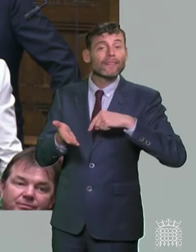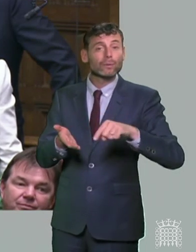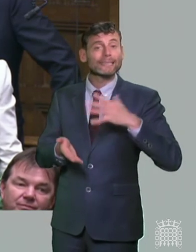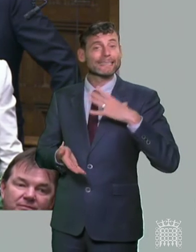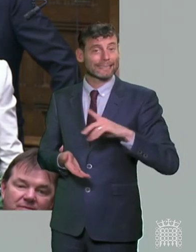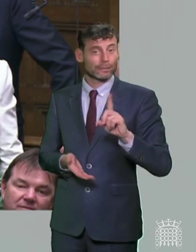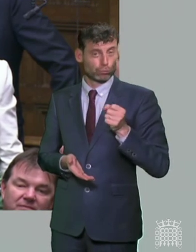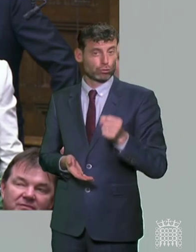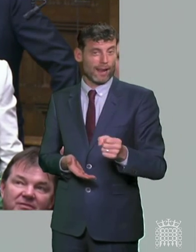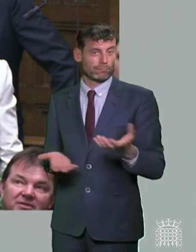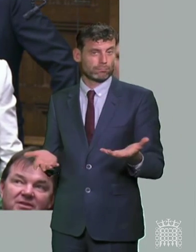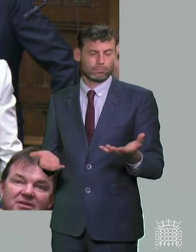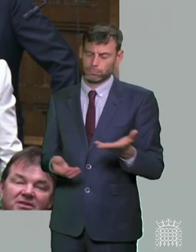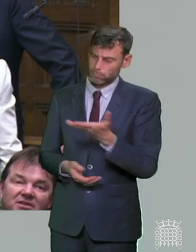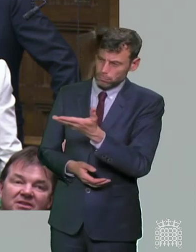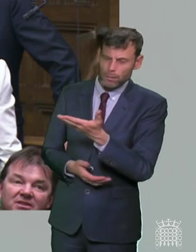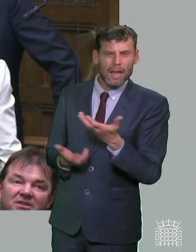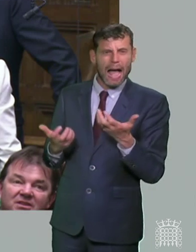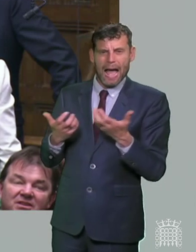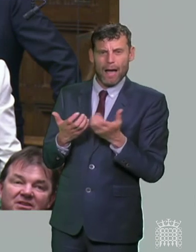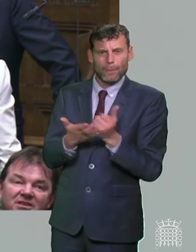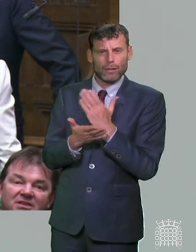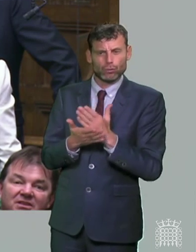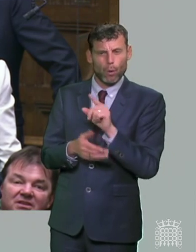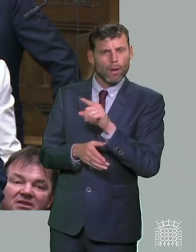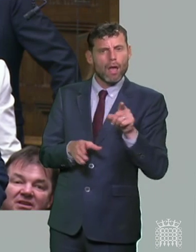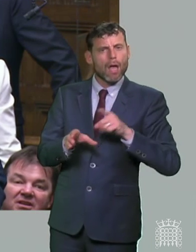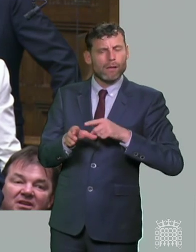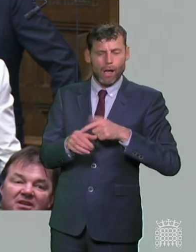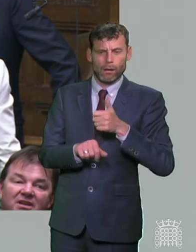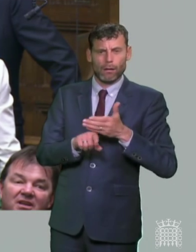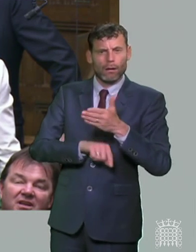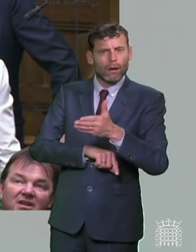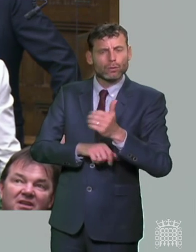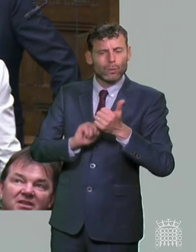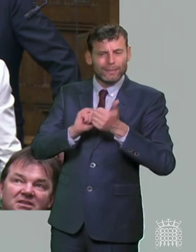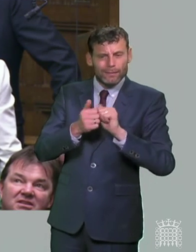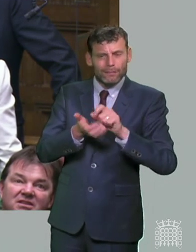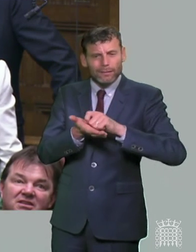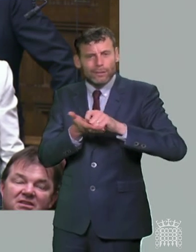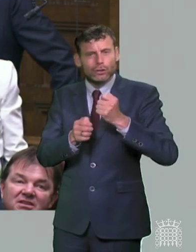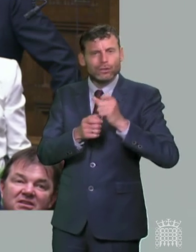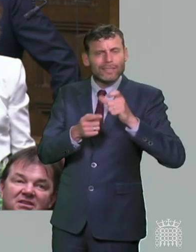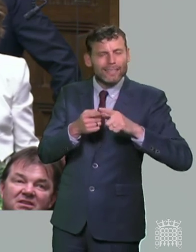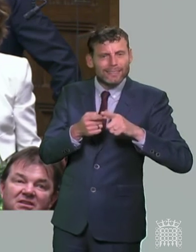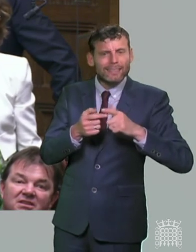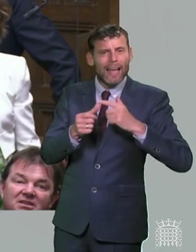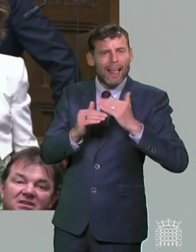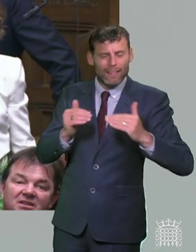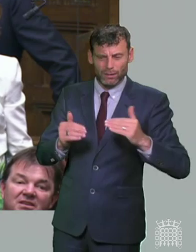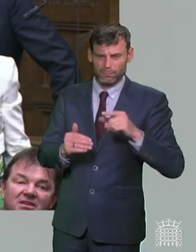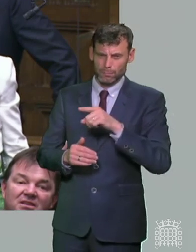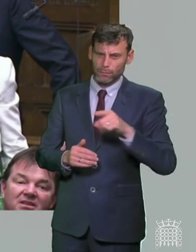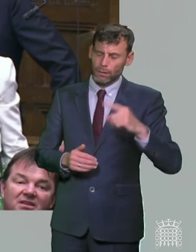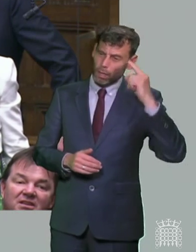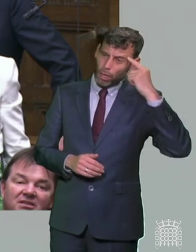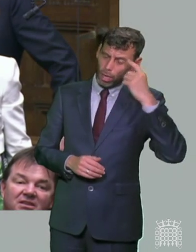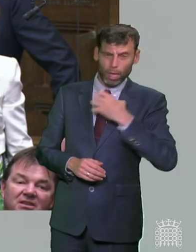What can my right honourable Friend do to ensure that these young people doing their GCSEs and A-levels are not punished by the train strikers?